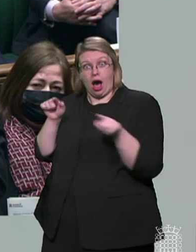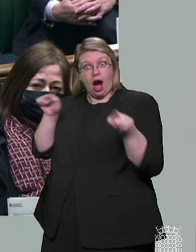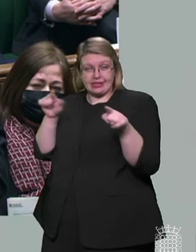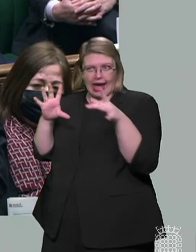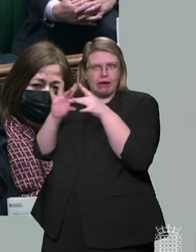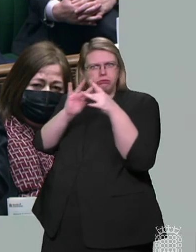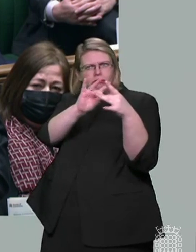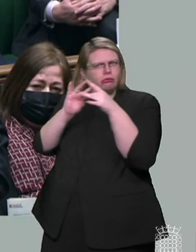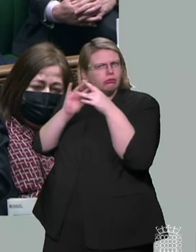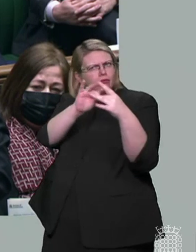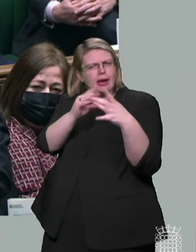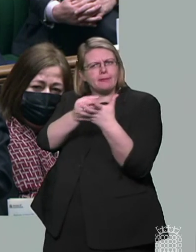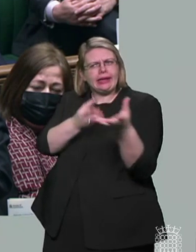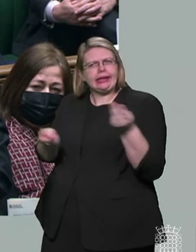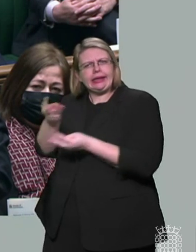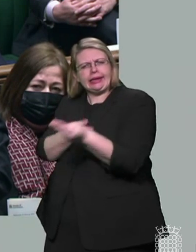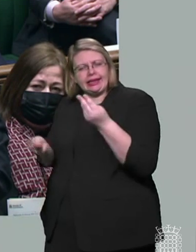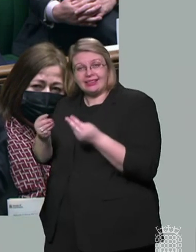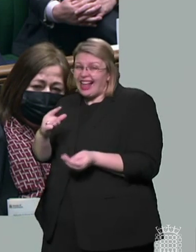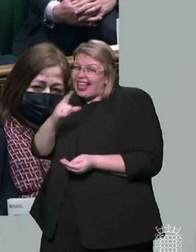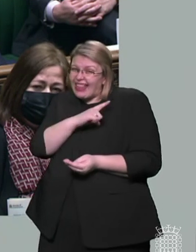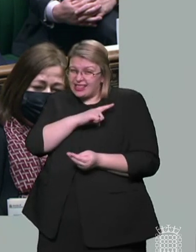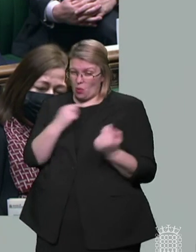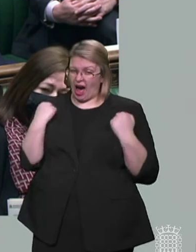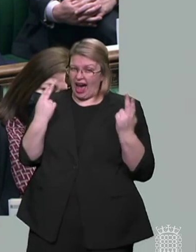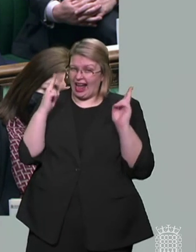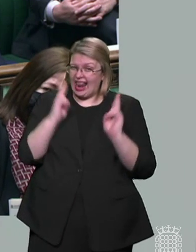are a block to stronger sanctions.